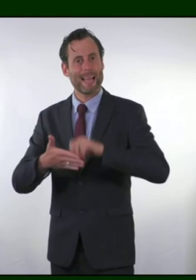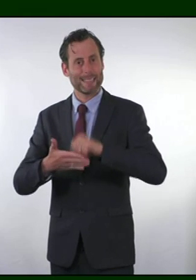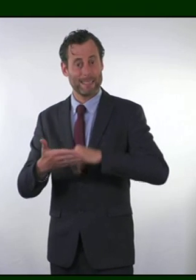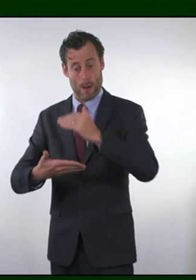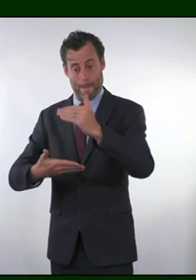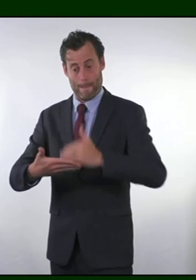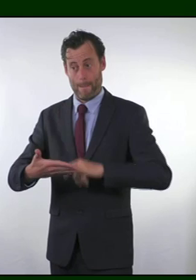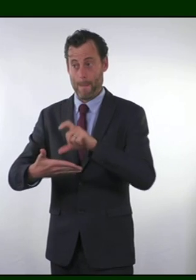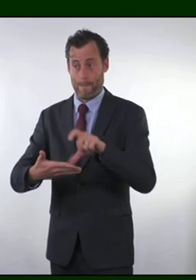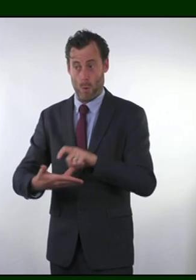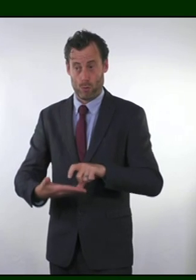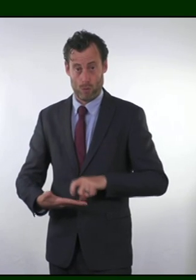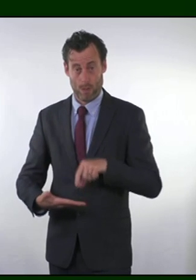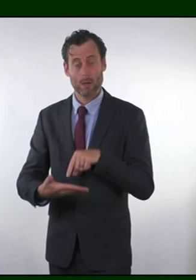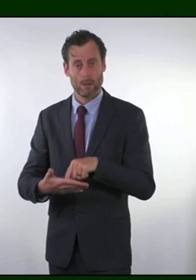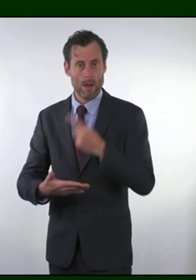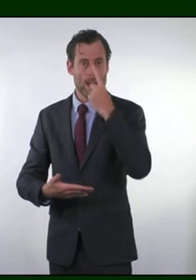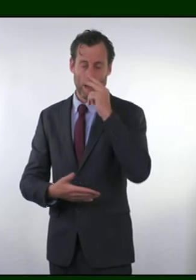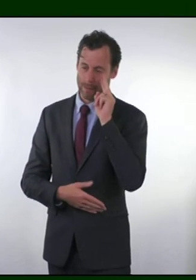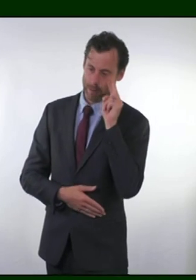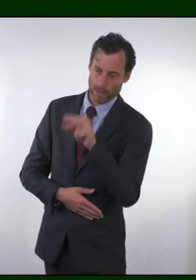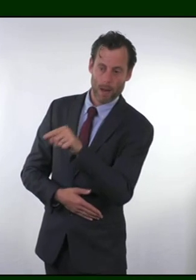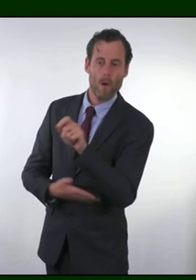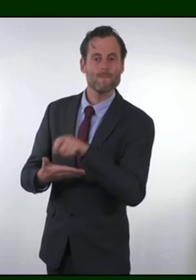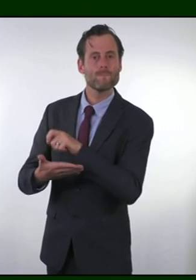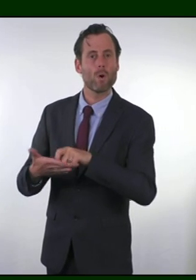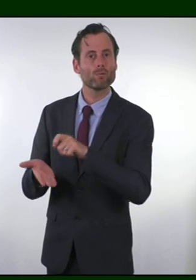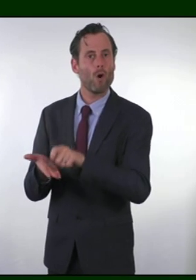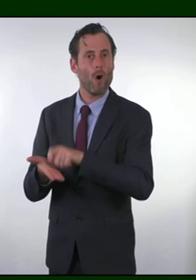Copies of the motion are available in the Vote Office.